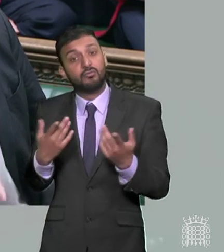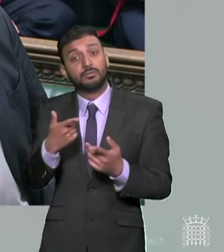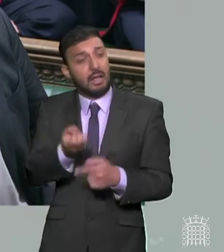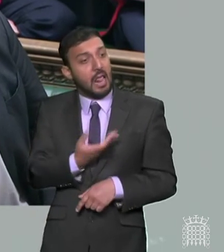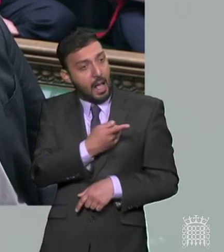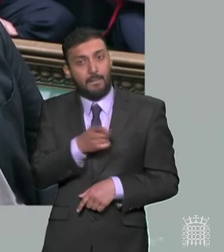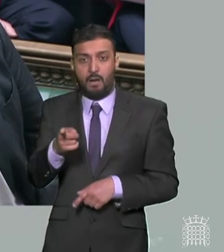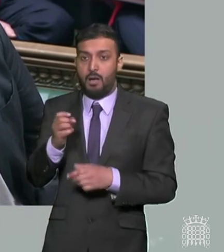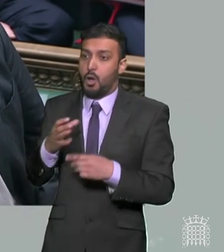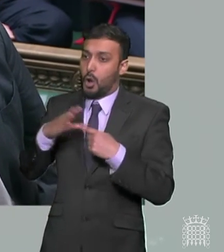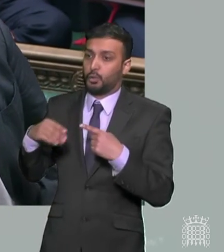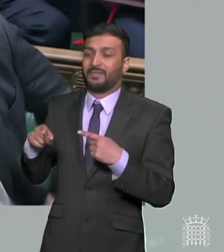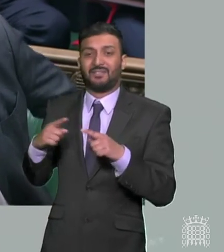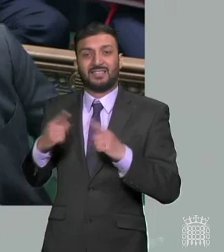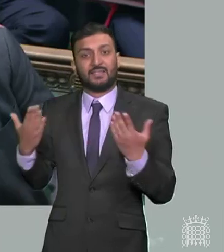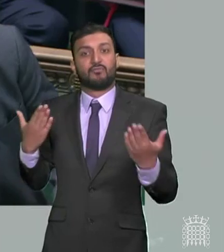Vote Conservative on 5 May.